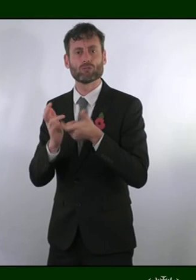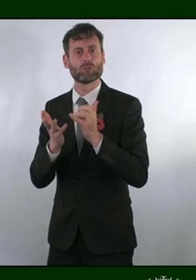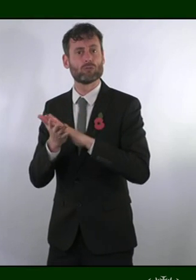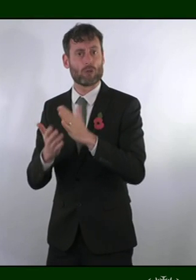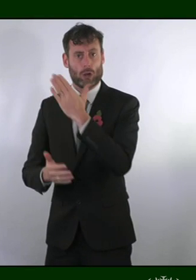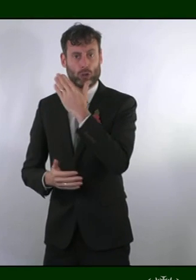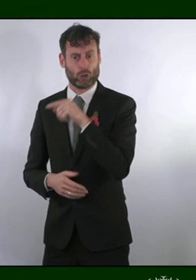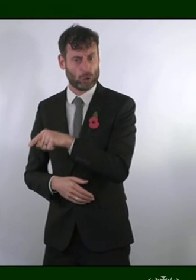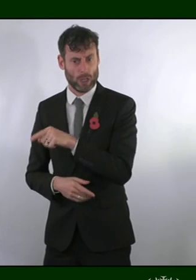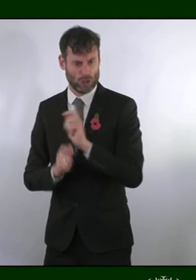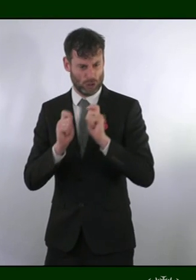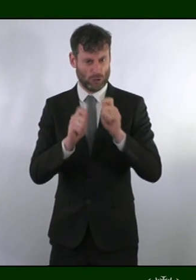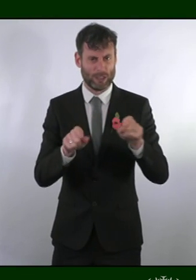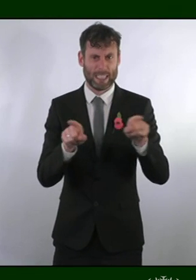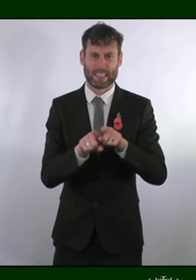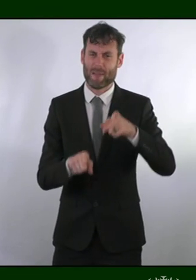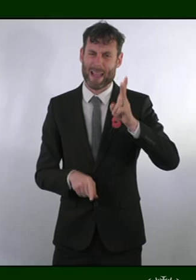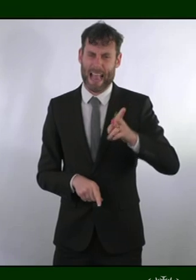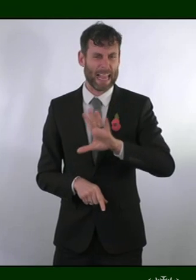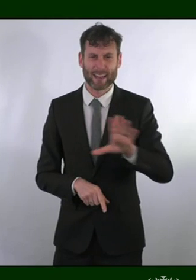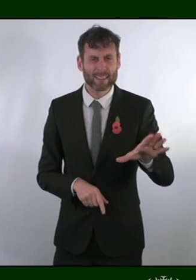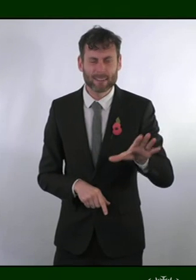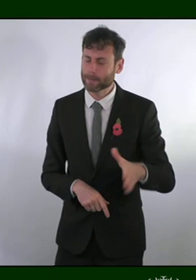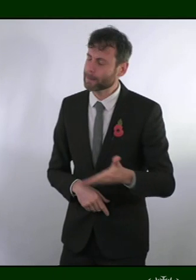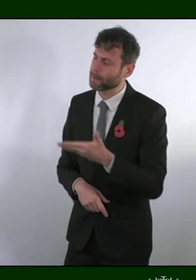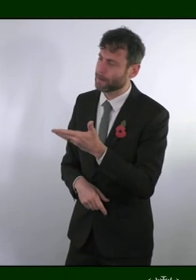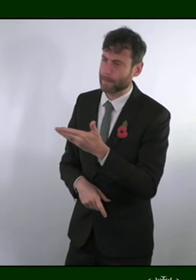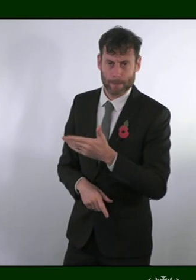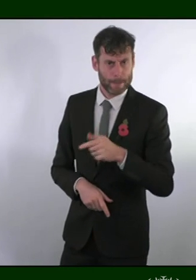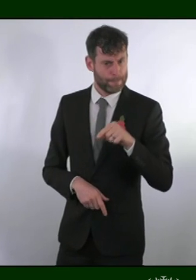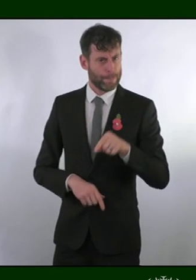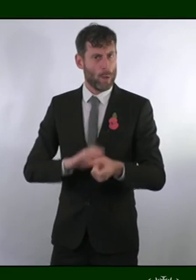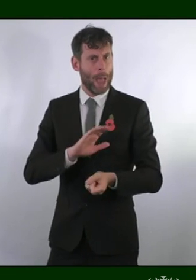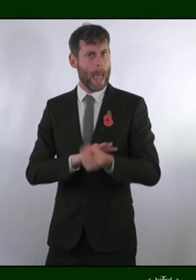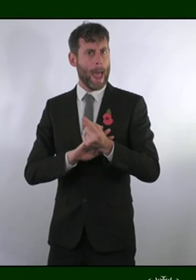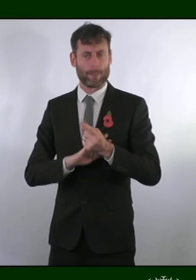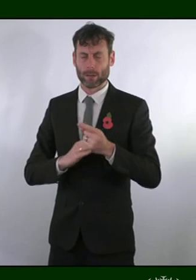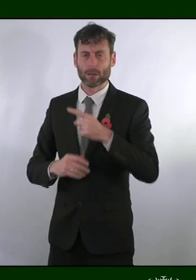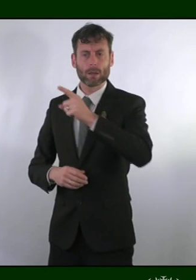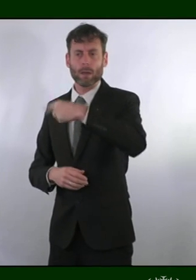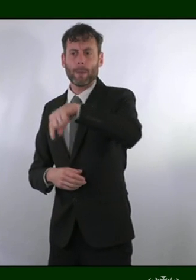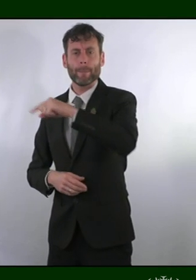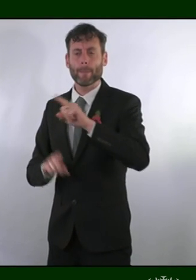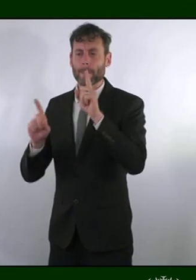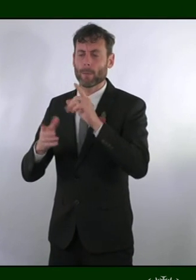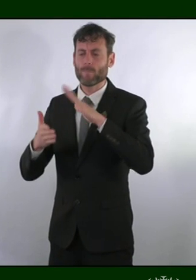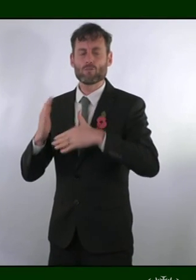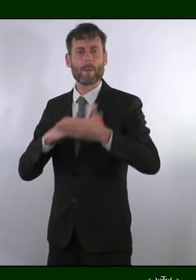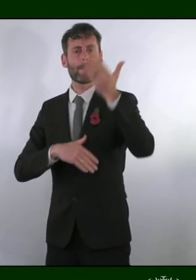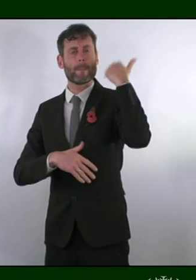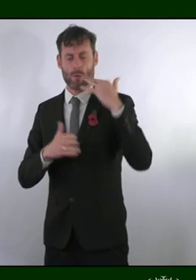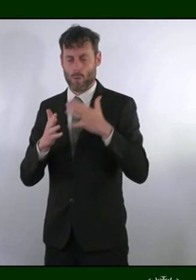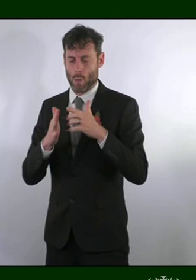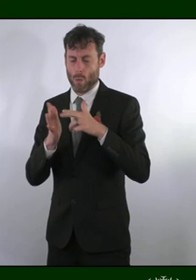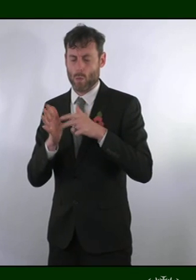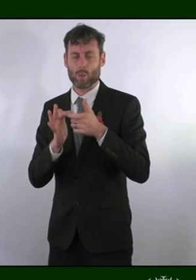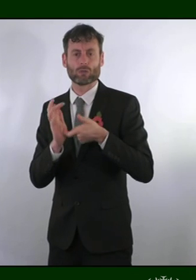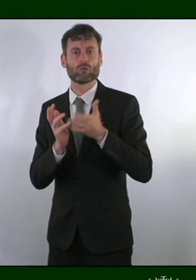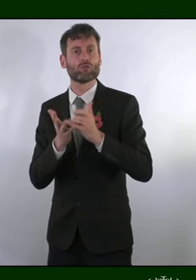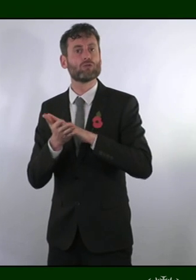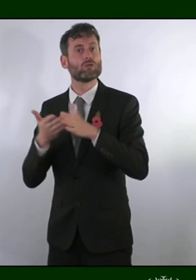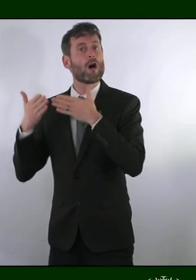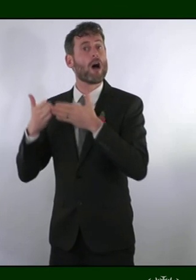What happened to the Windrush generation was a disgrace and a scandal, and we are doing our best collectively to make amends.